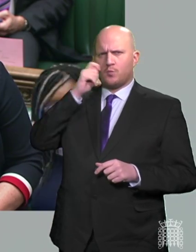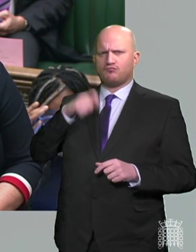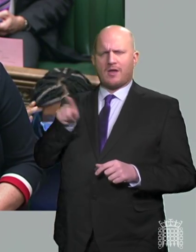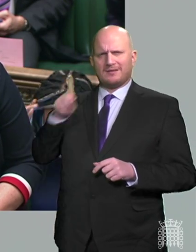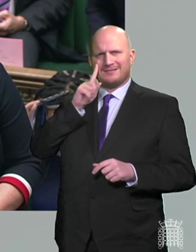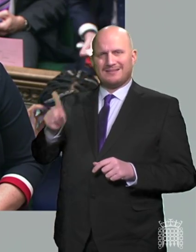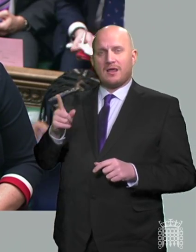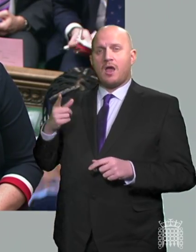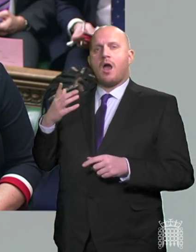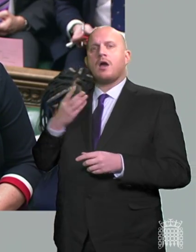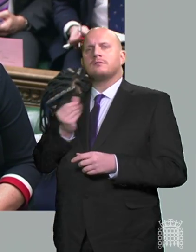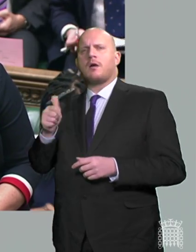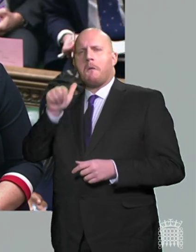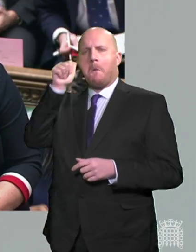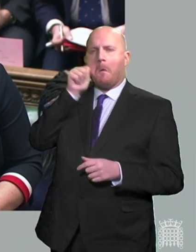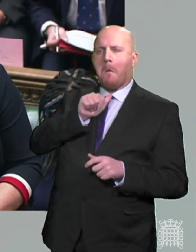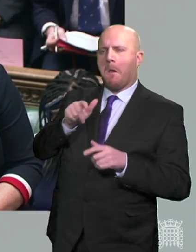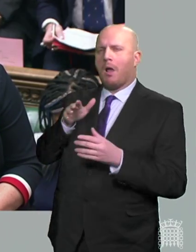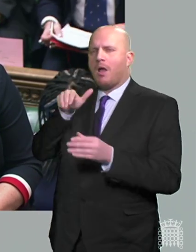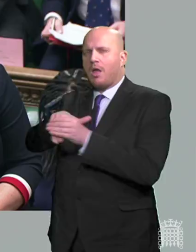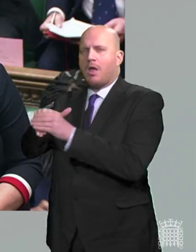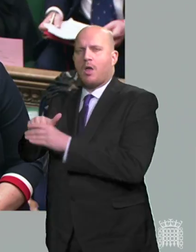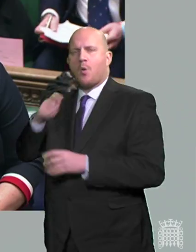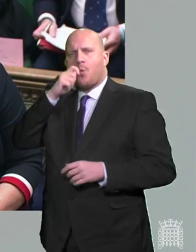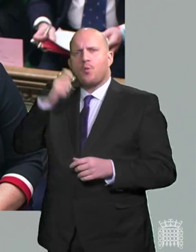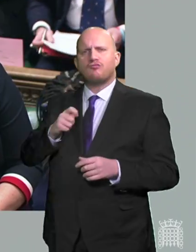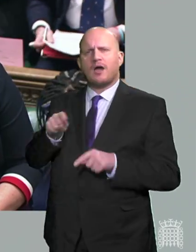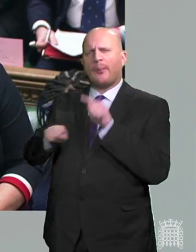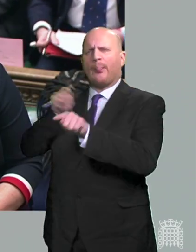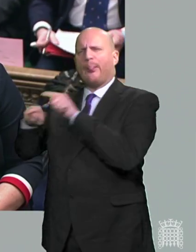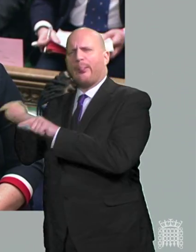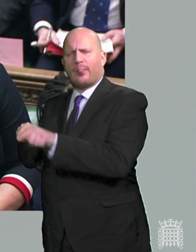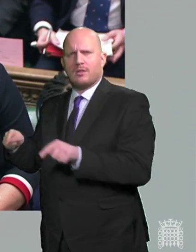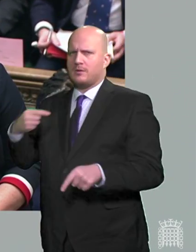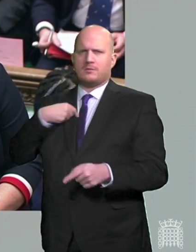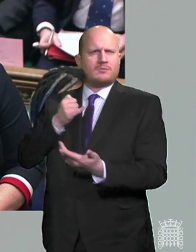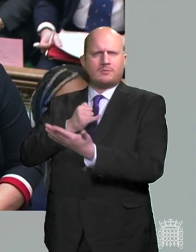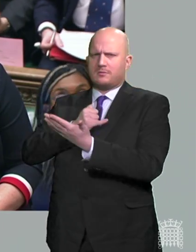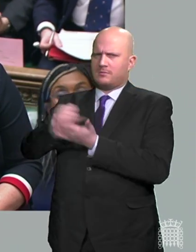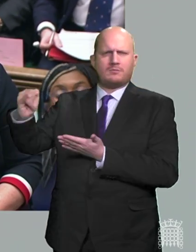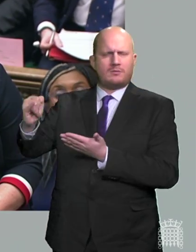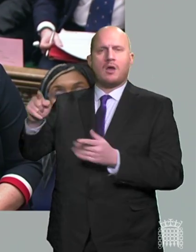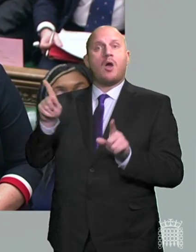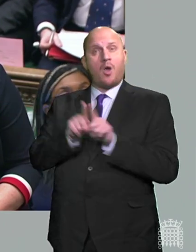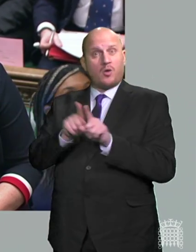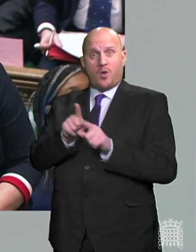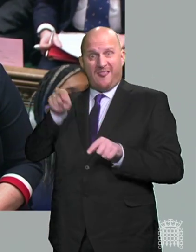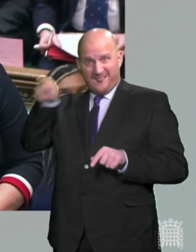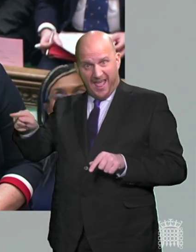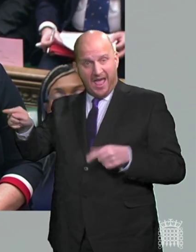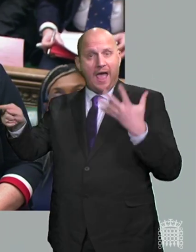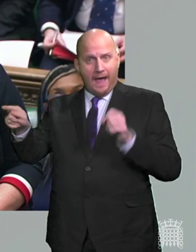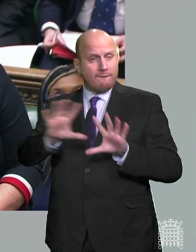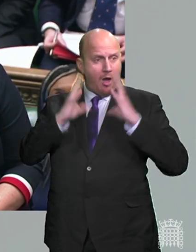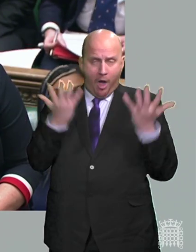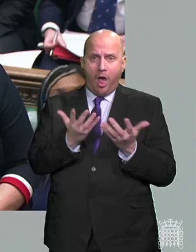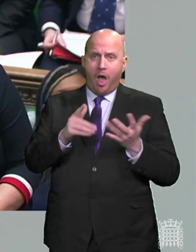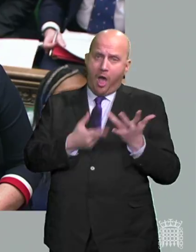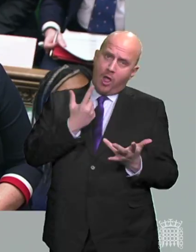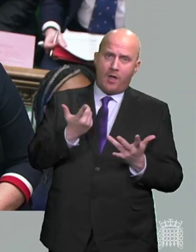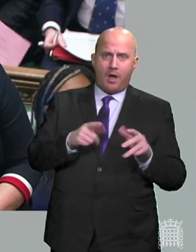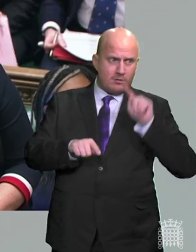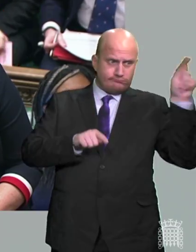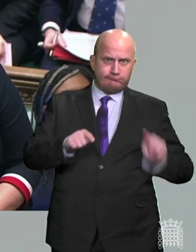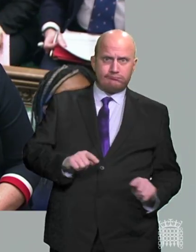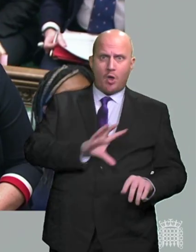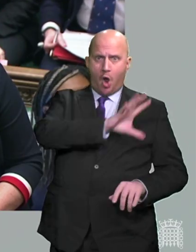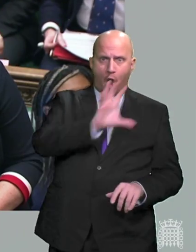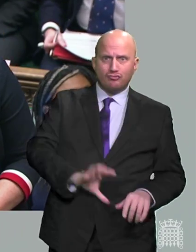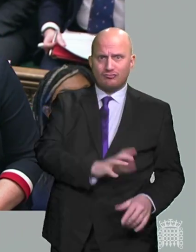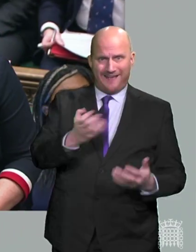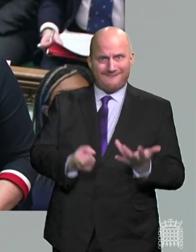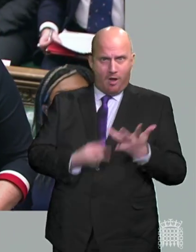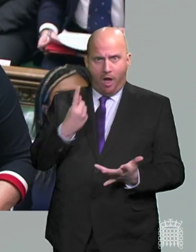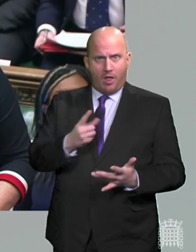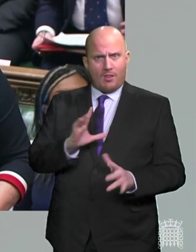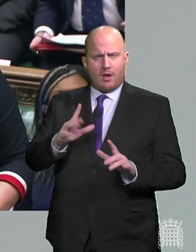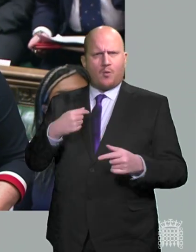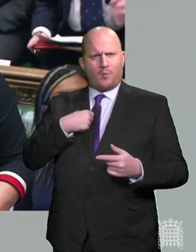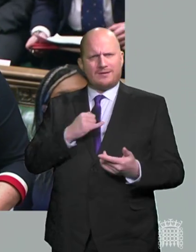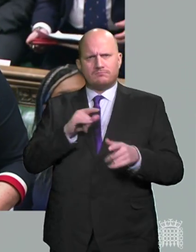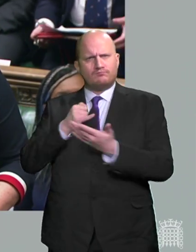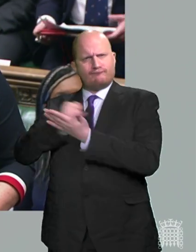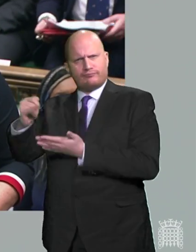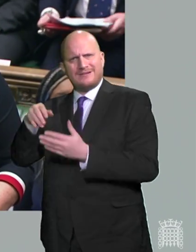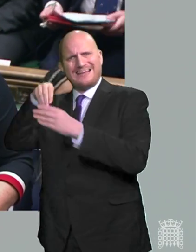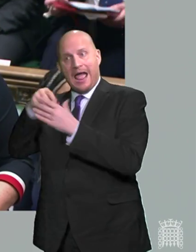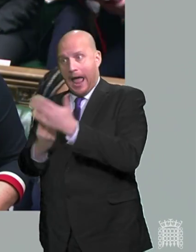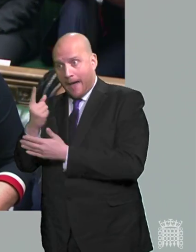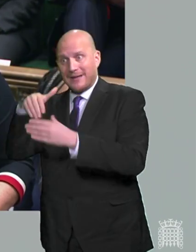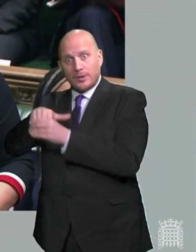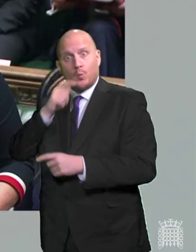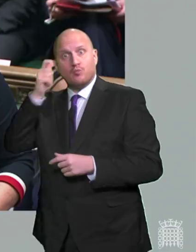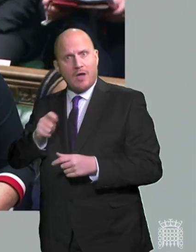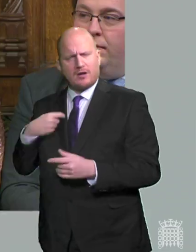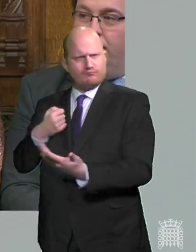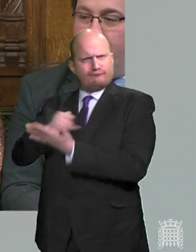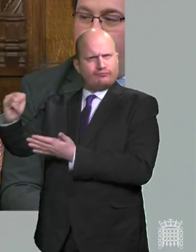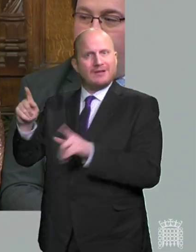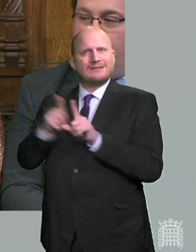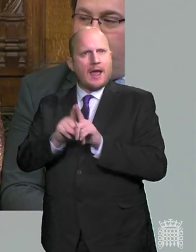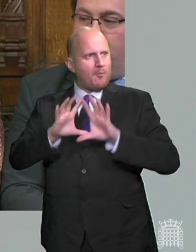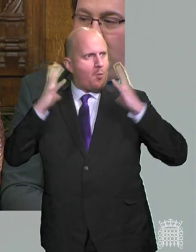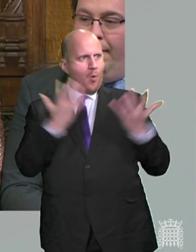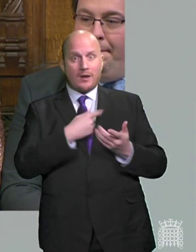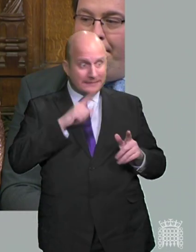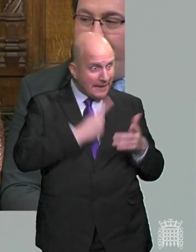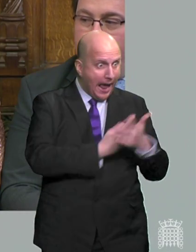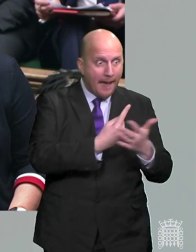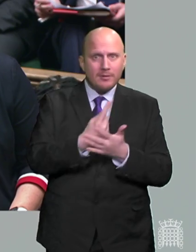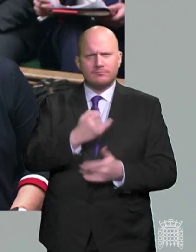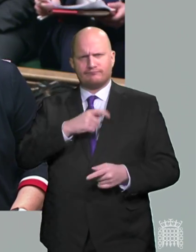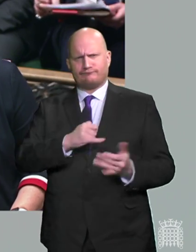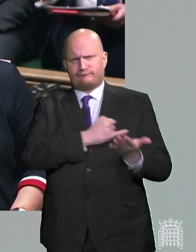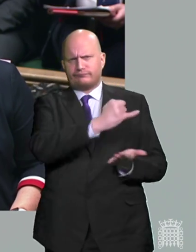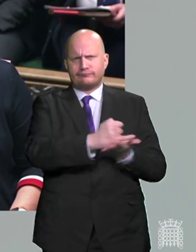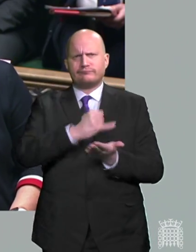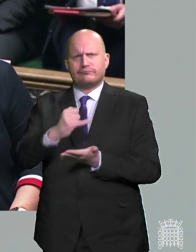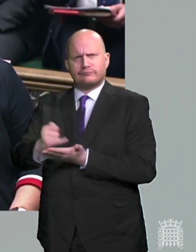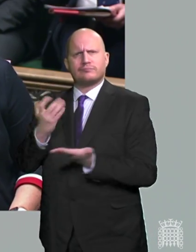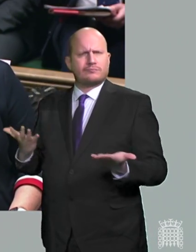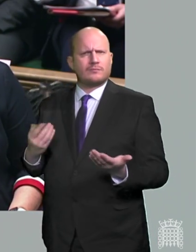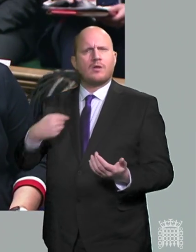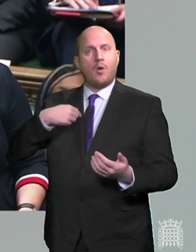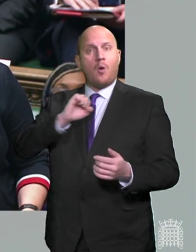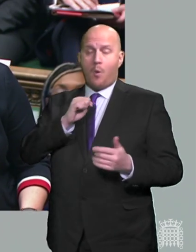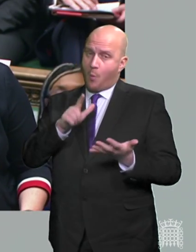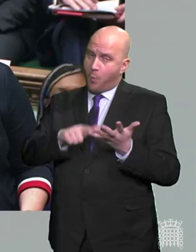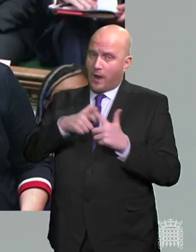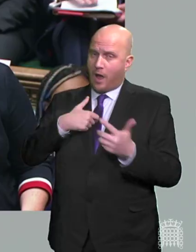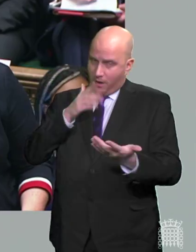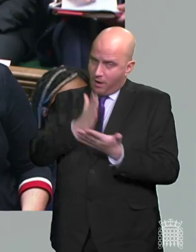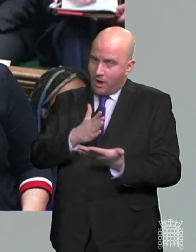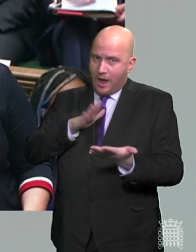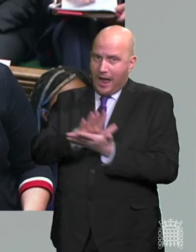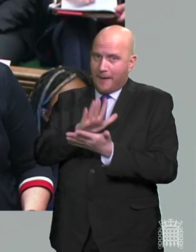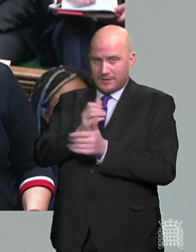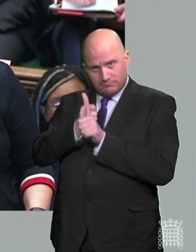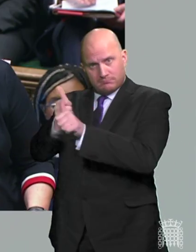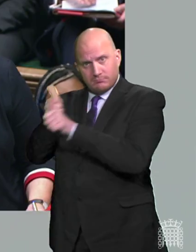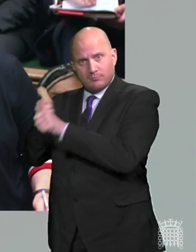While the mercenaries operating in Ukraine in support of the Russian invasion are present in other conflict settings, including Mali and the Central African Republic, and are continuing to bring us huge challenges, we continue to work with the Ukrainian Government on tackling conflict-related sexual violence, including through UK expertise to support the investigations through the Atrocity Crimes Advisory Group.